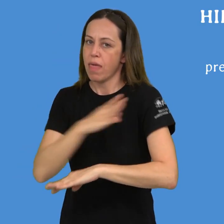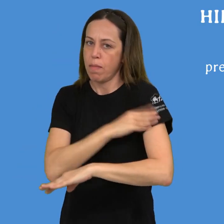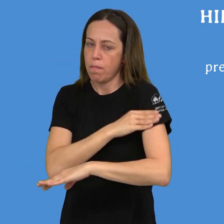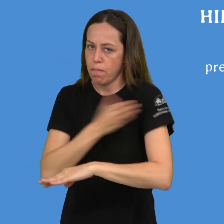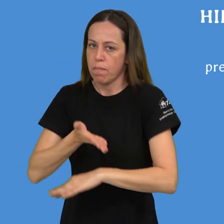tensión